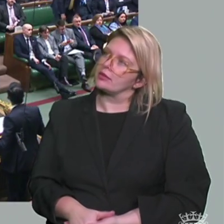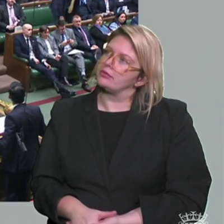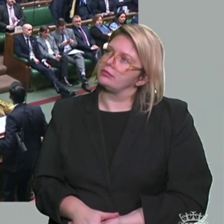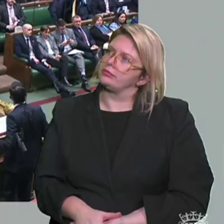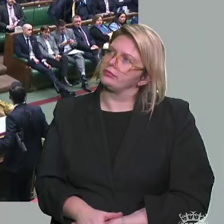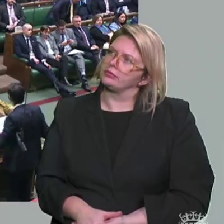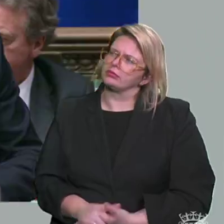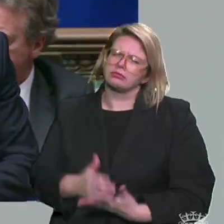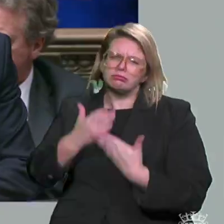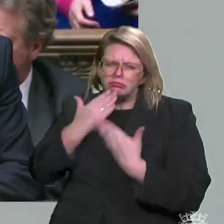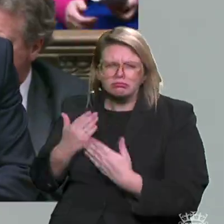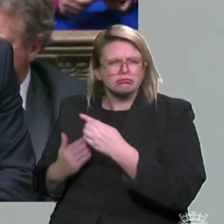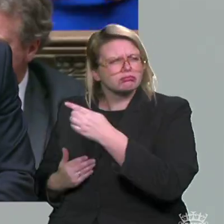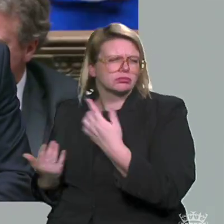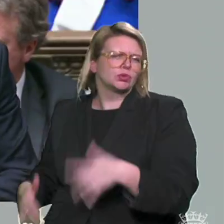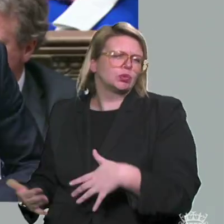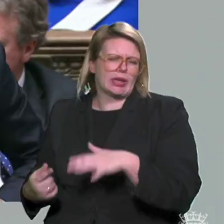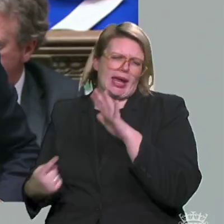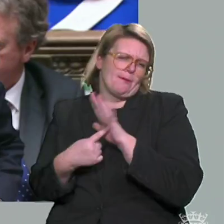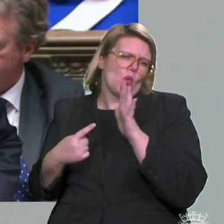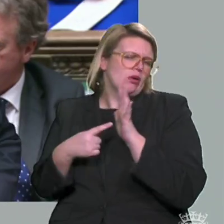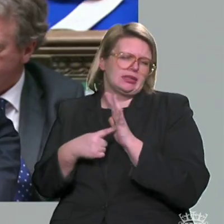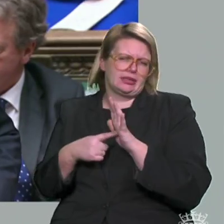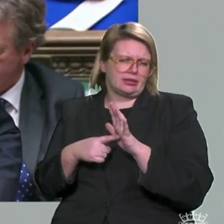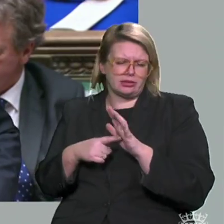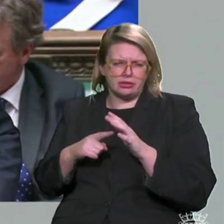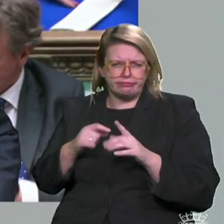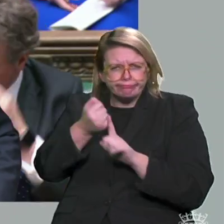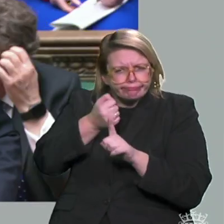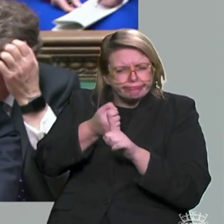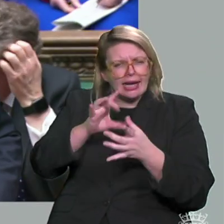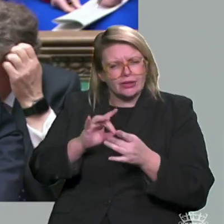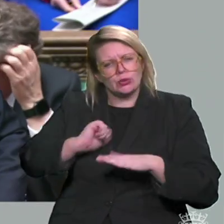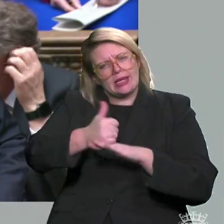I thank the honourable Lady for her important work on this issue.